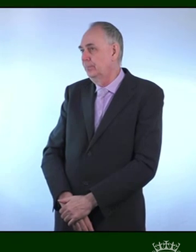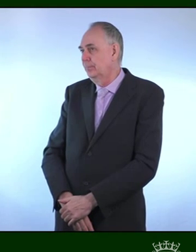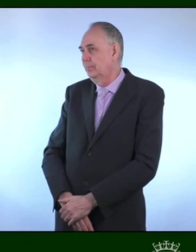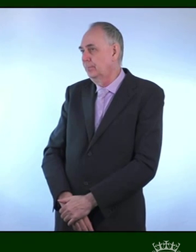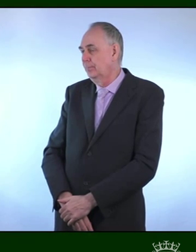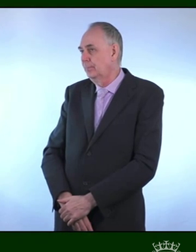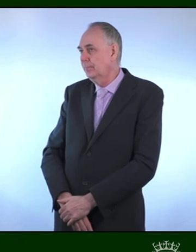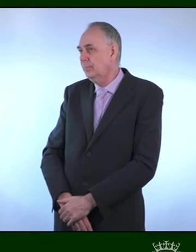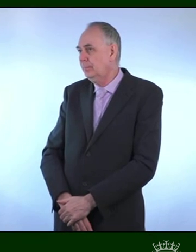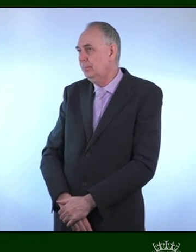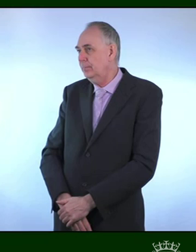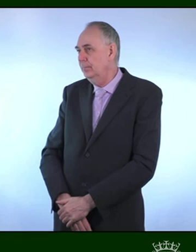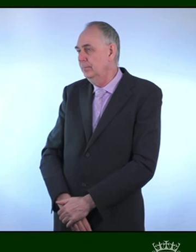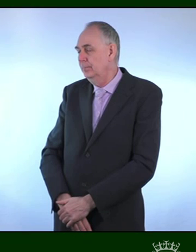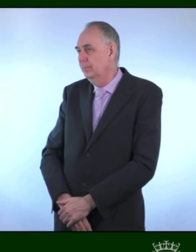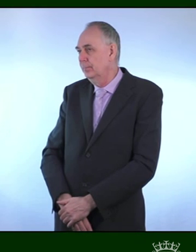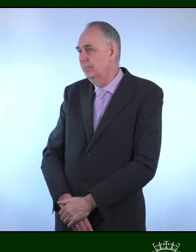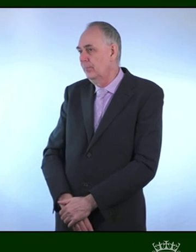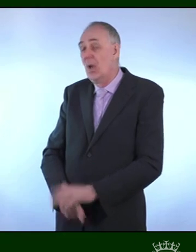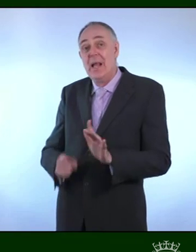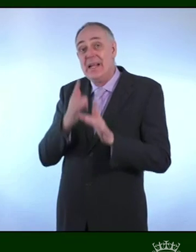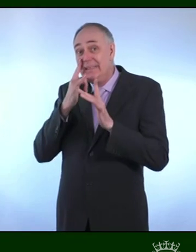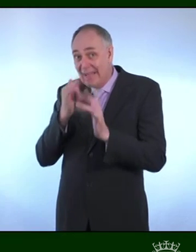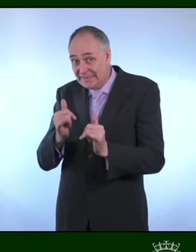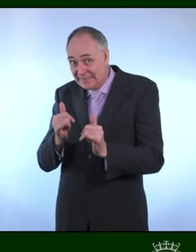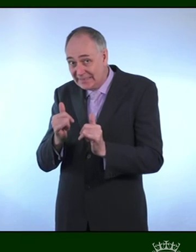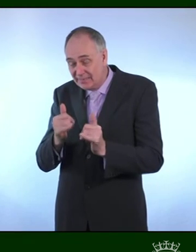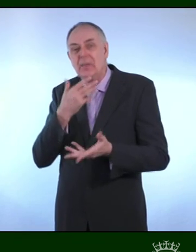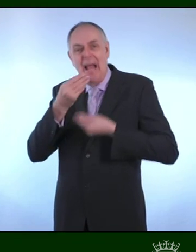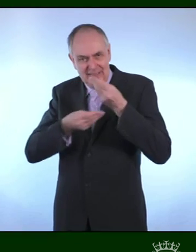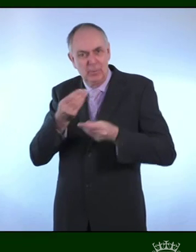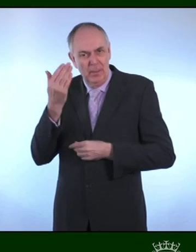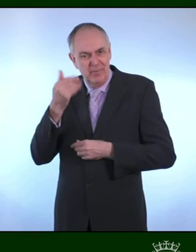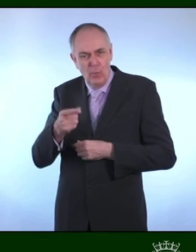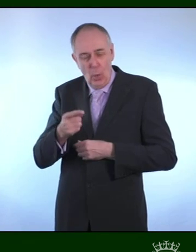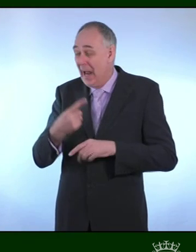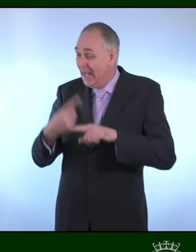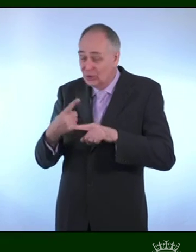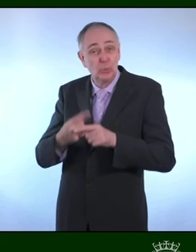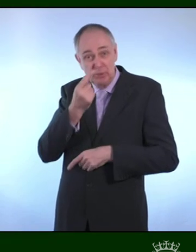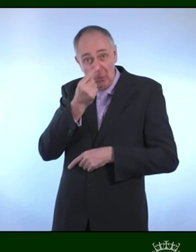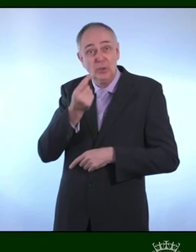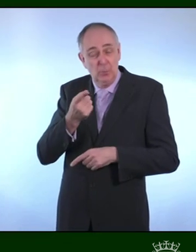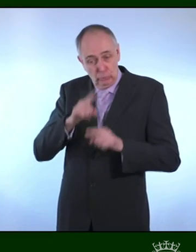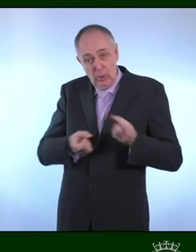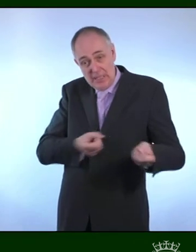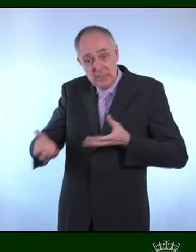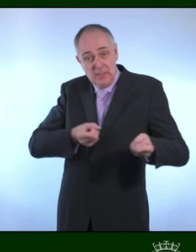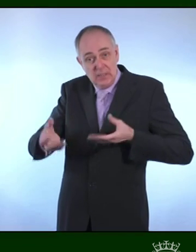On the test, as I said earlier, the answer is that we want to roll that out as soon as we possibly can.